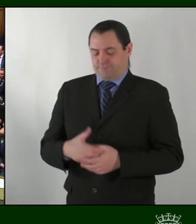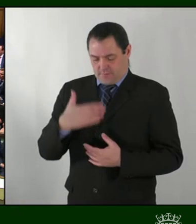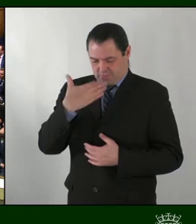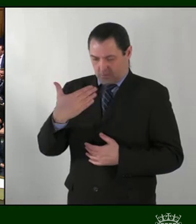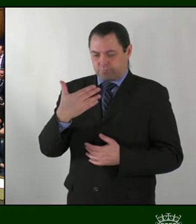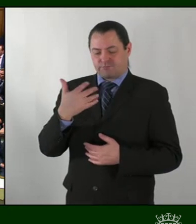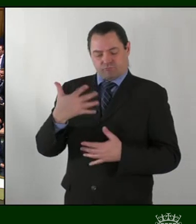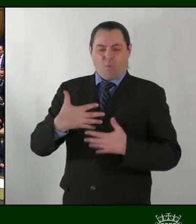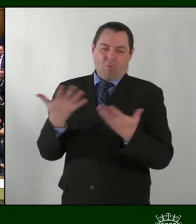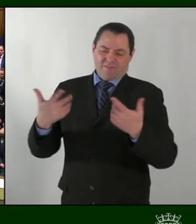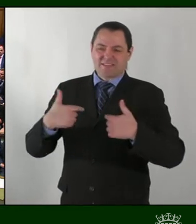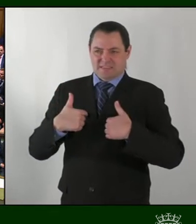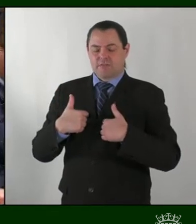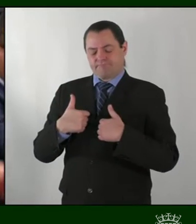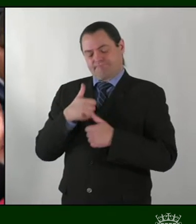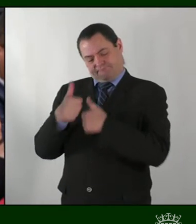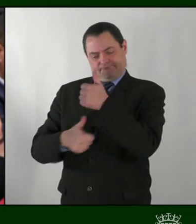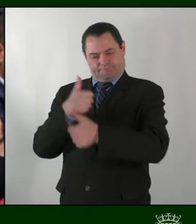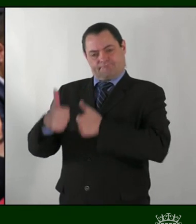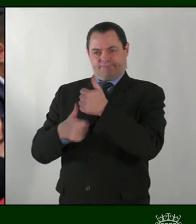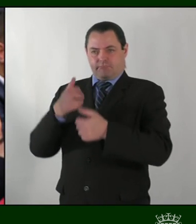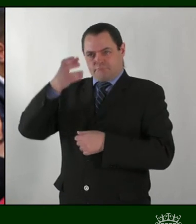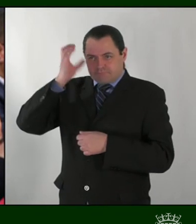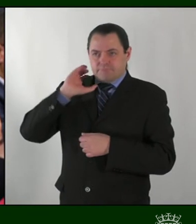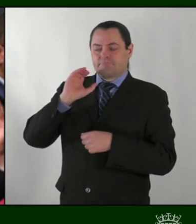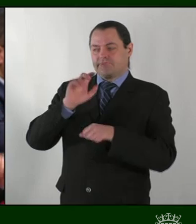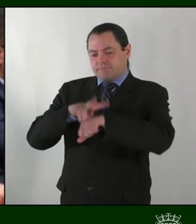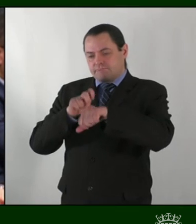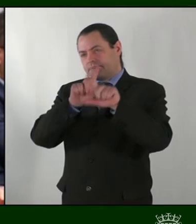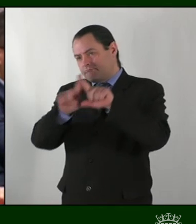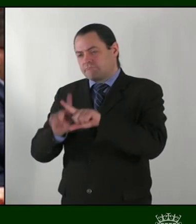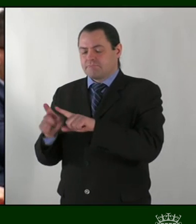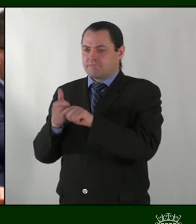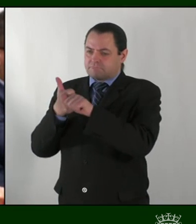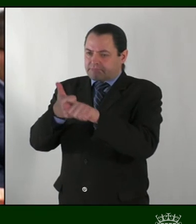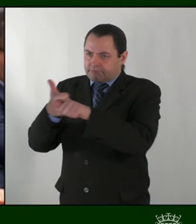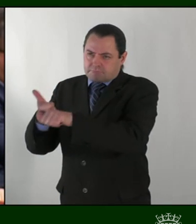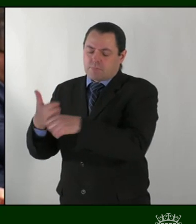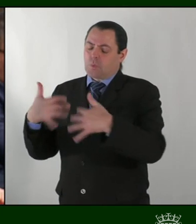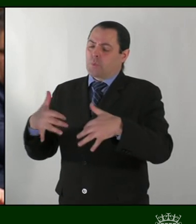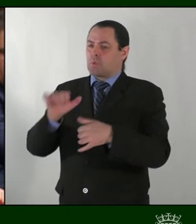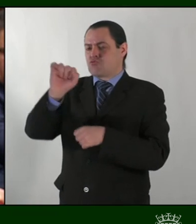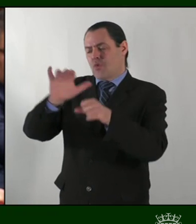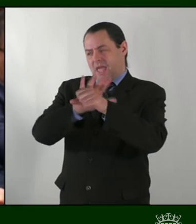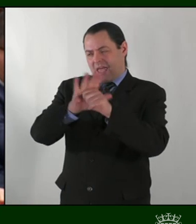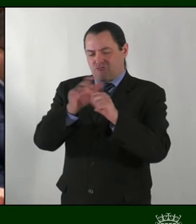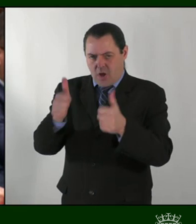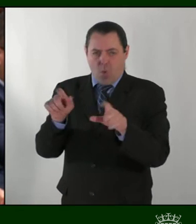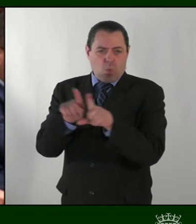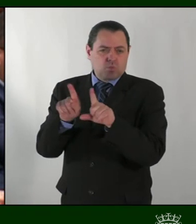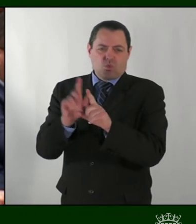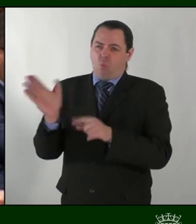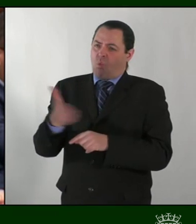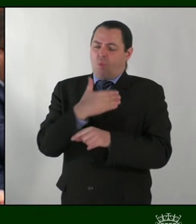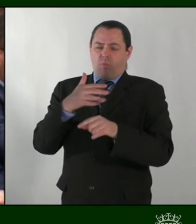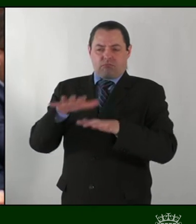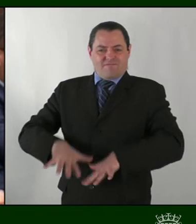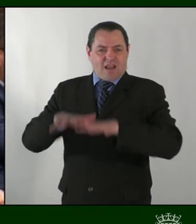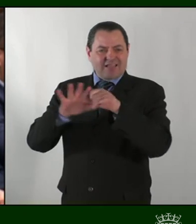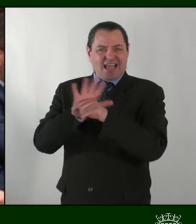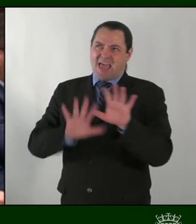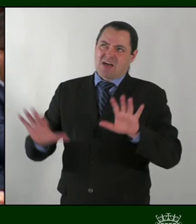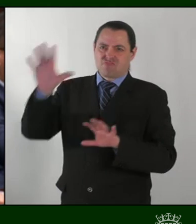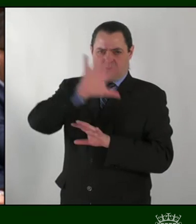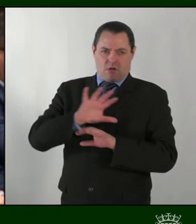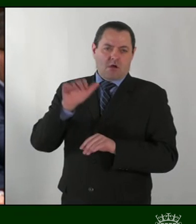I pay tribute to the emergency services for what they are doing in my honourable Friend’s constituency and, indeed, in all flood-affected areas.